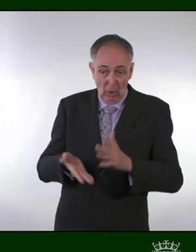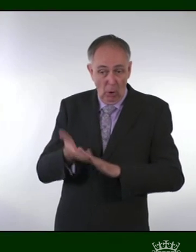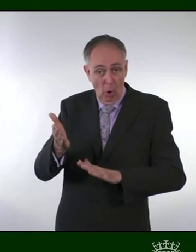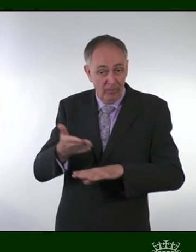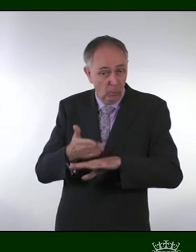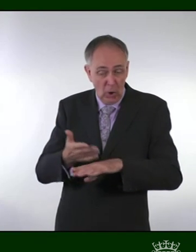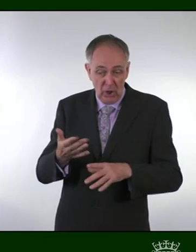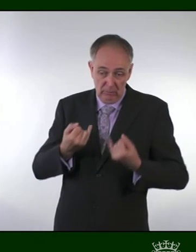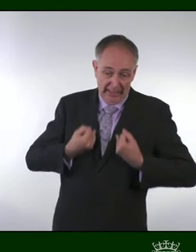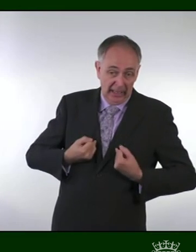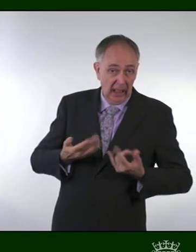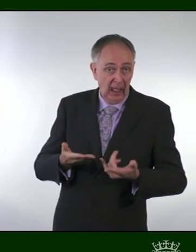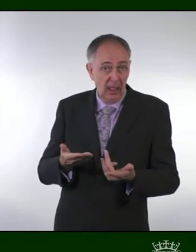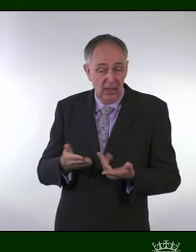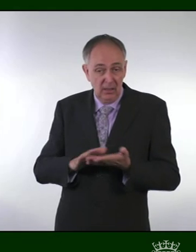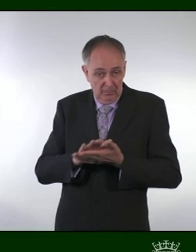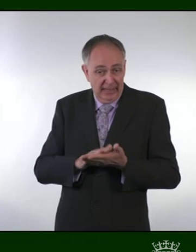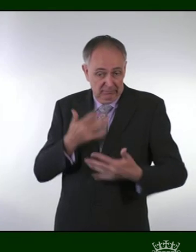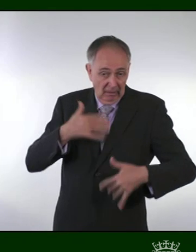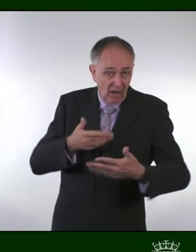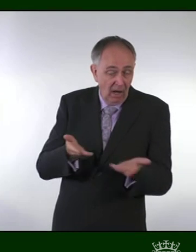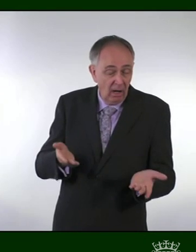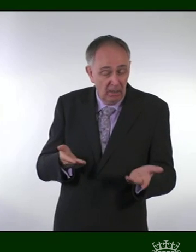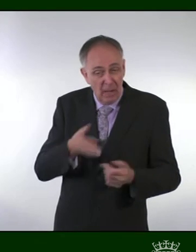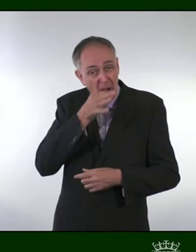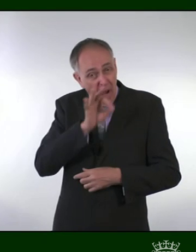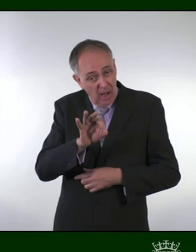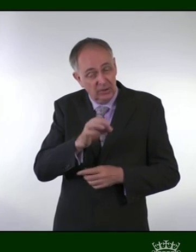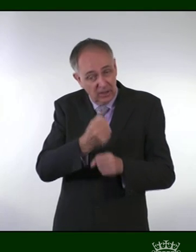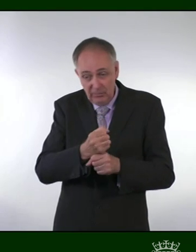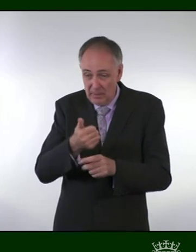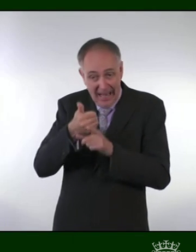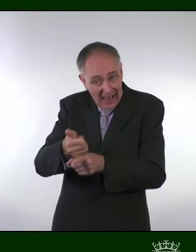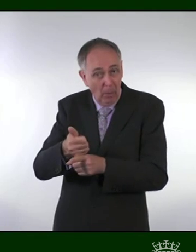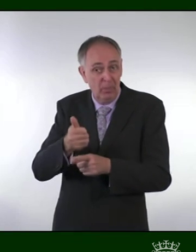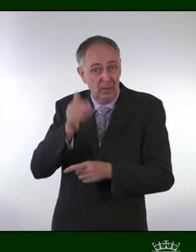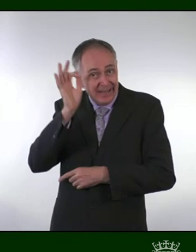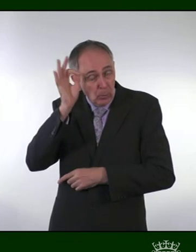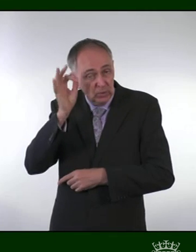May I ask the Prime Minister to help us in the council and in communities such as Batley and Spen?